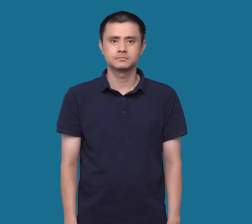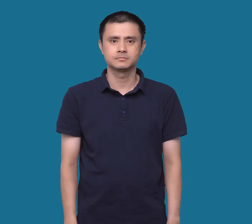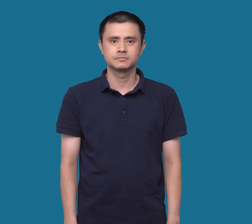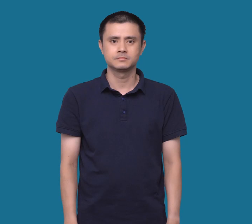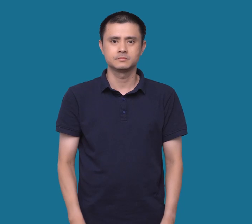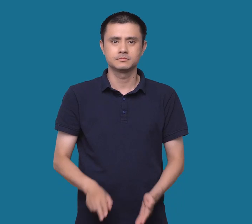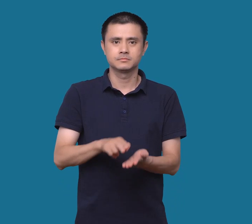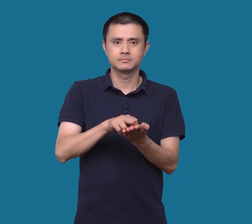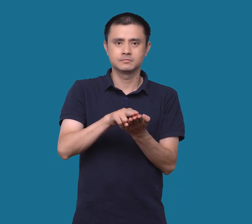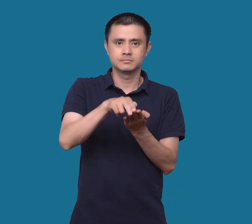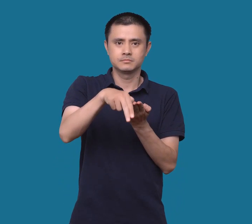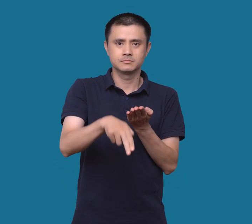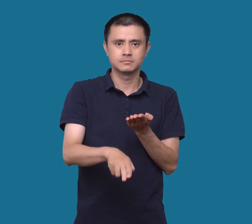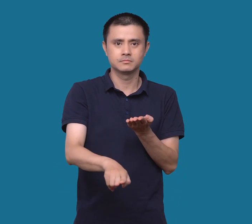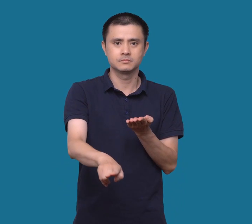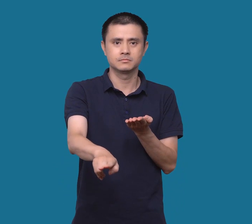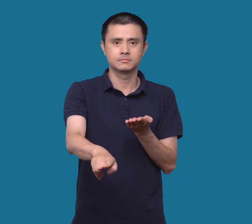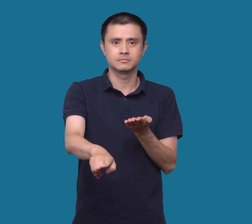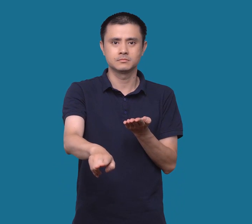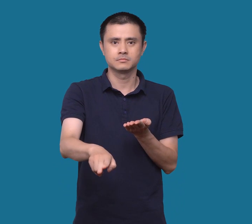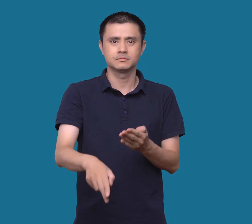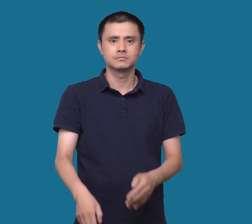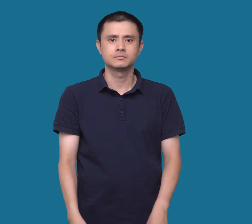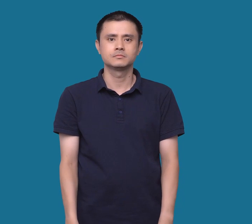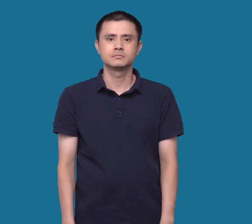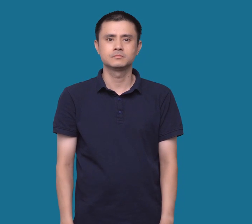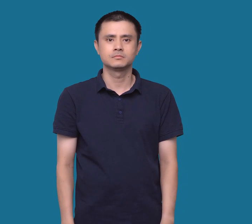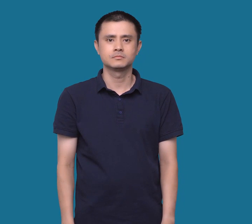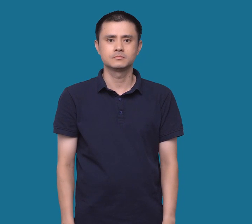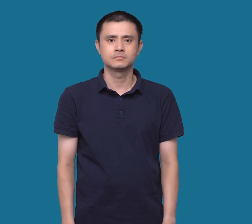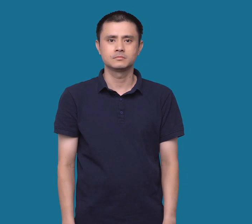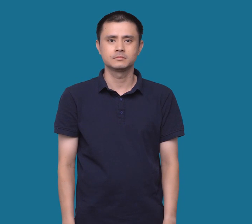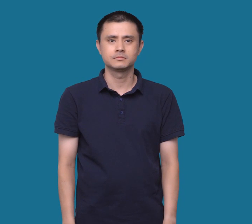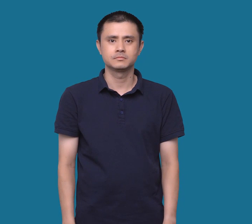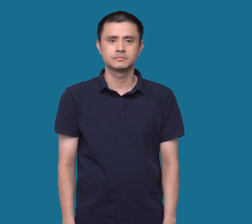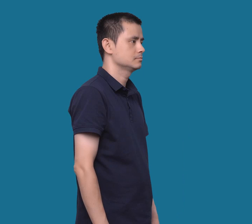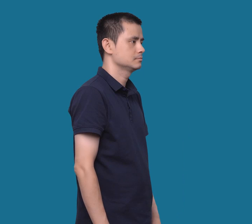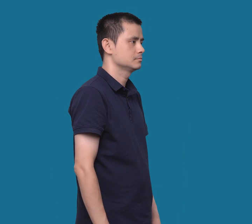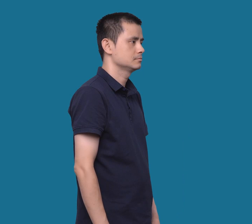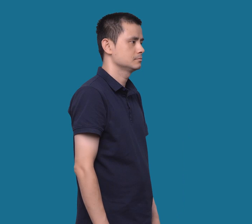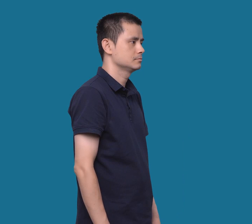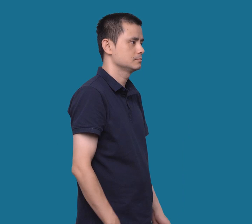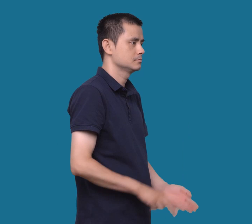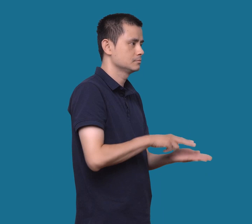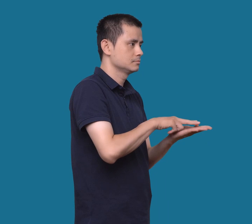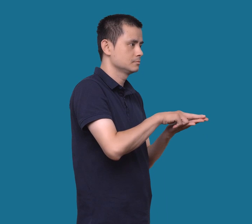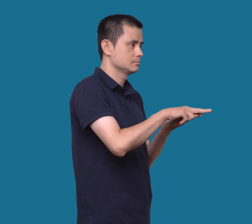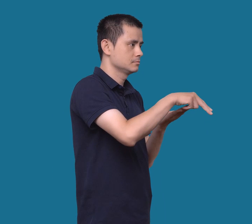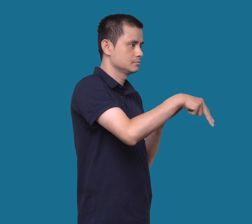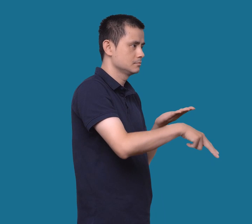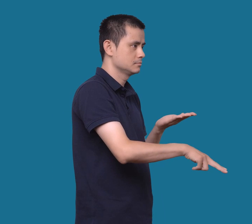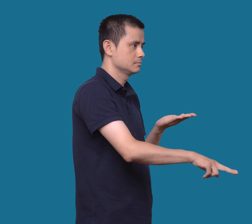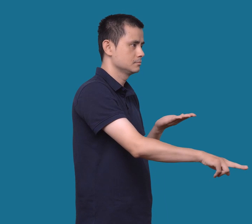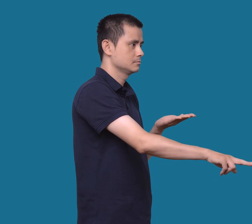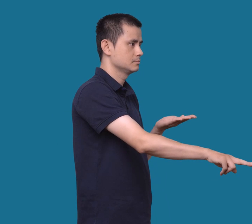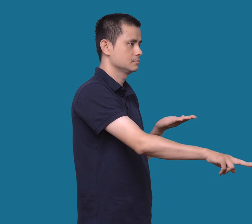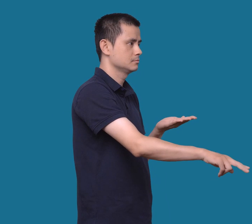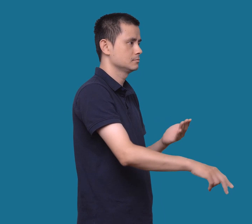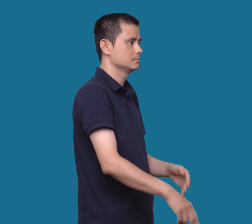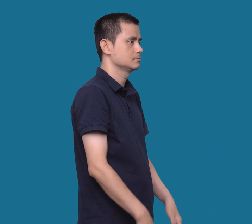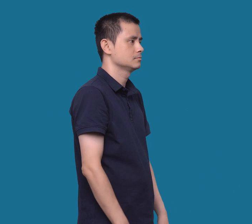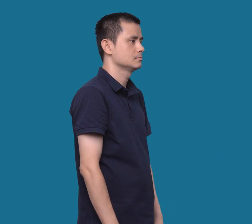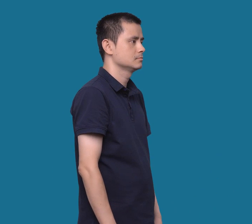cầu trượt